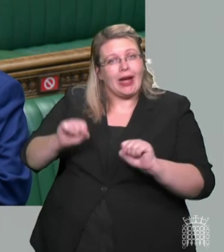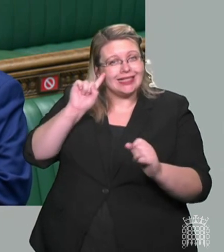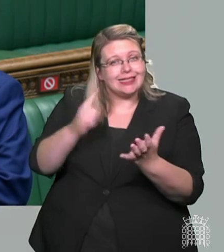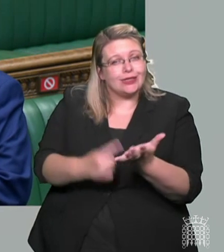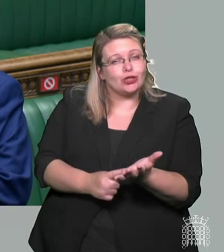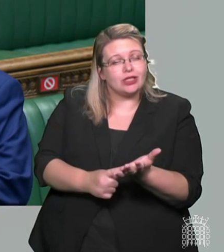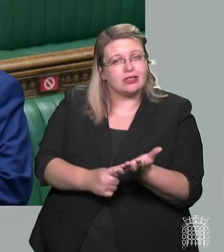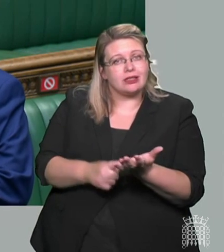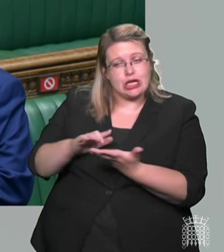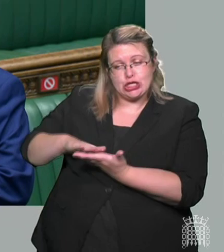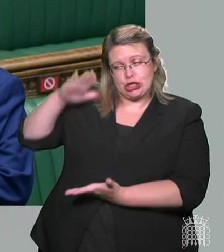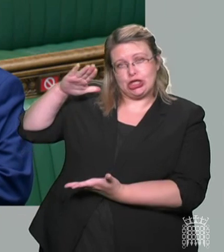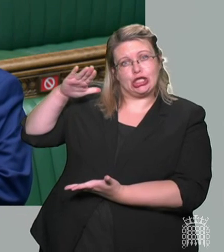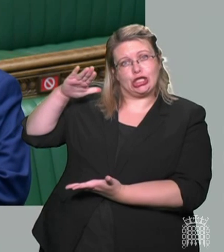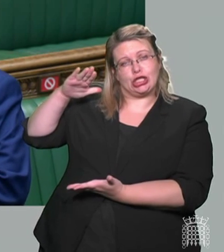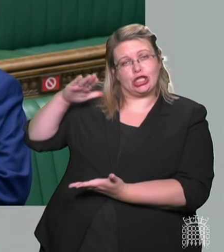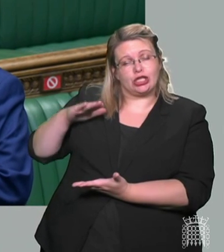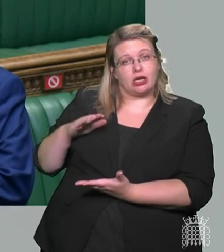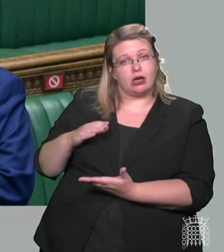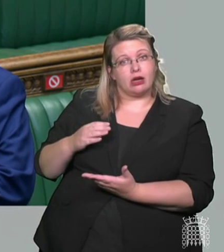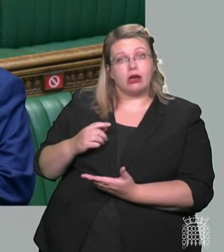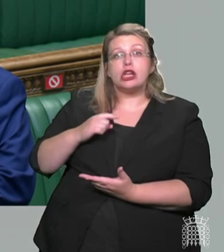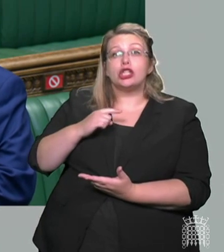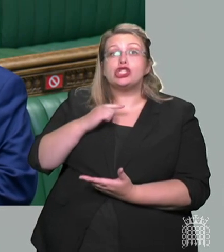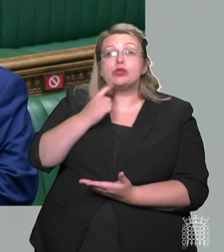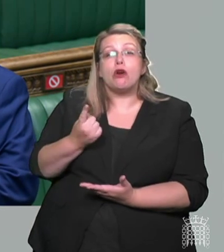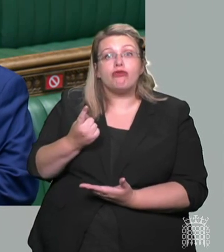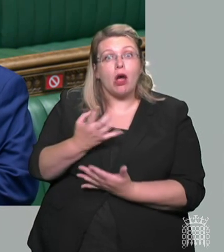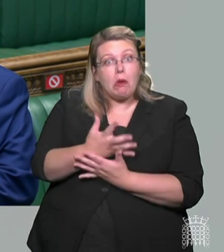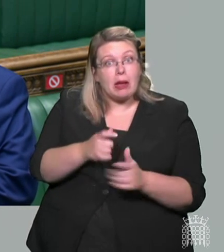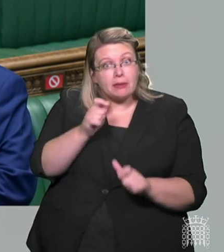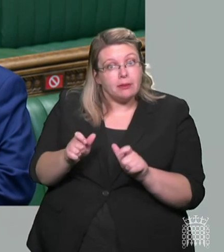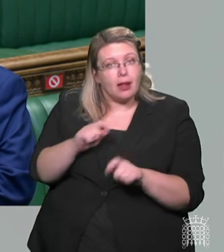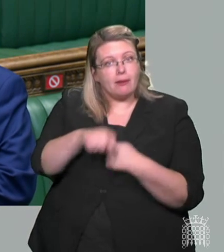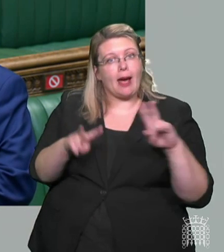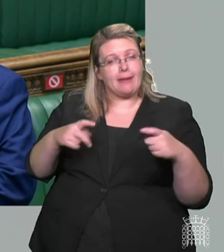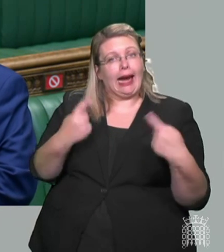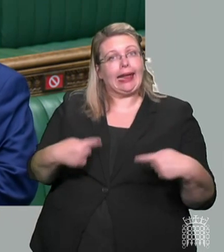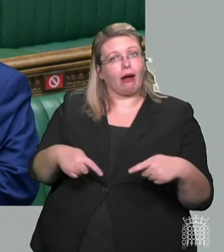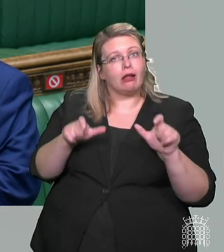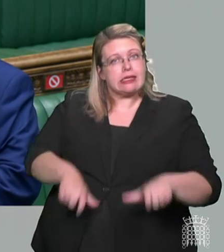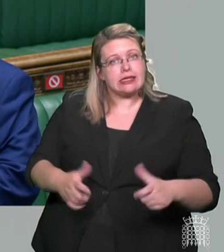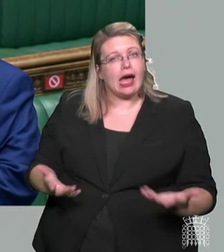Overnight, thousands of our friends and neighbours could become illegal immigrants.